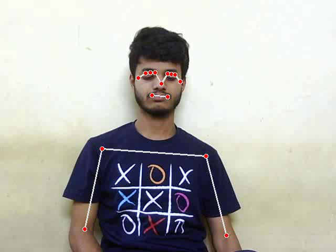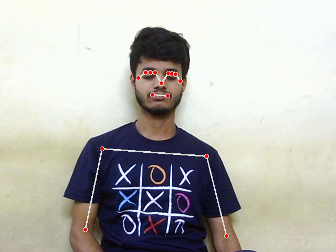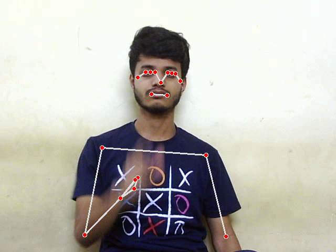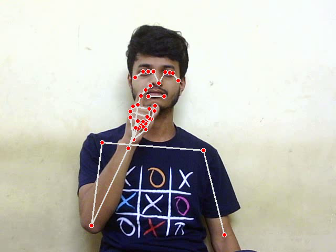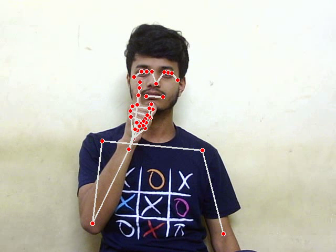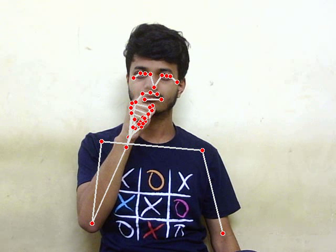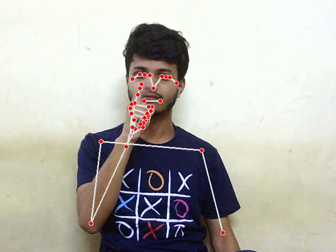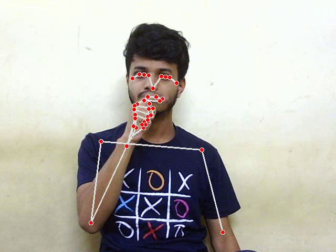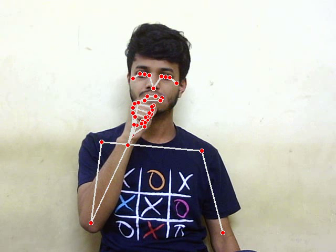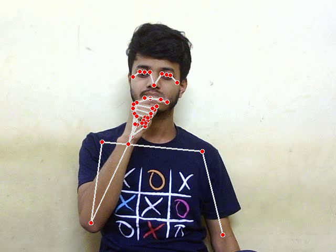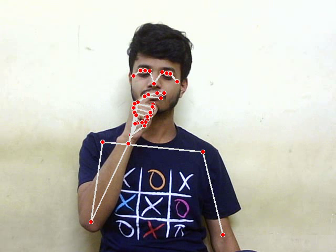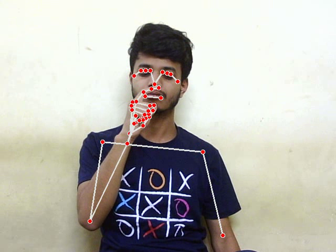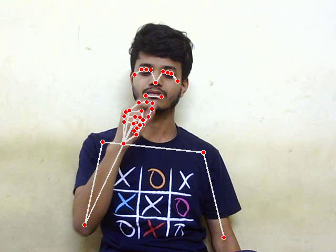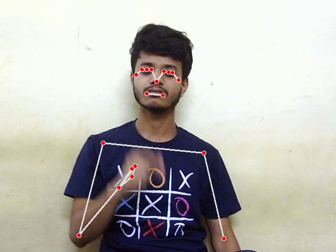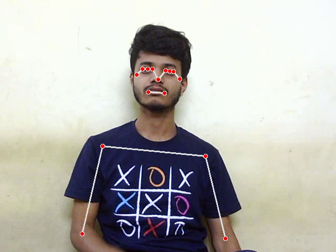who